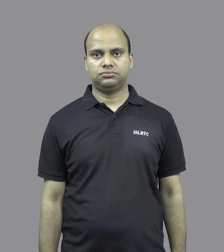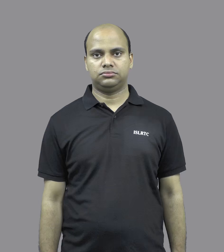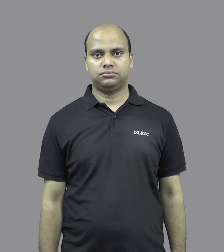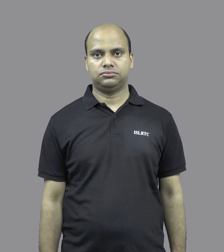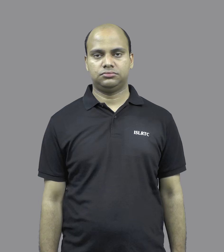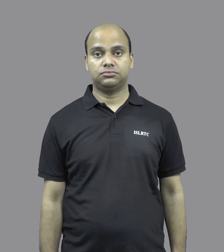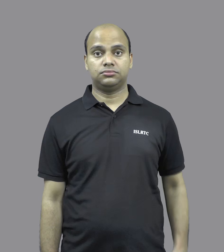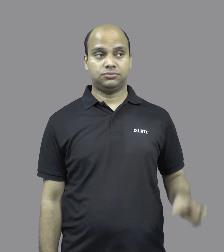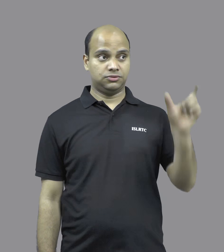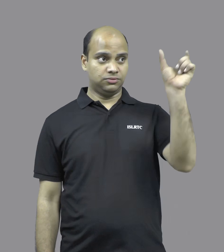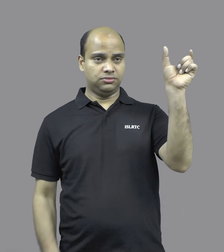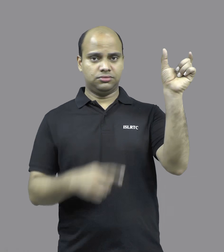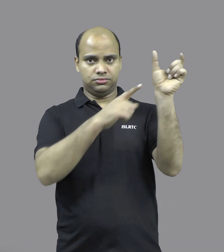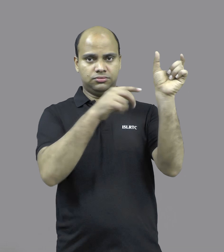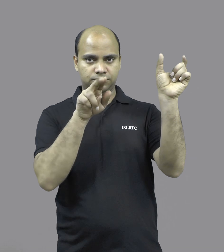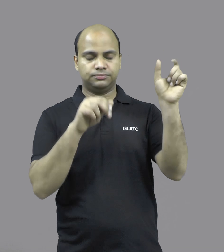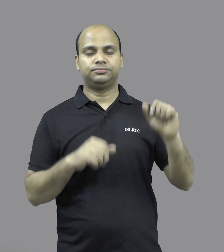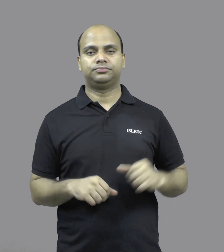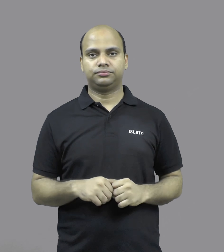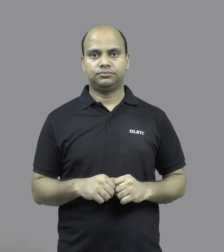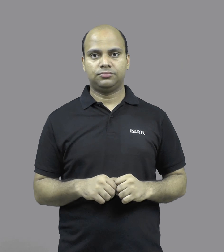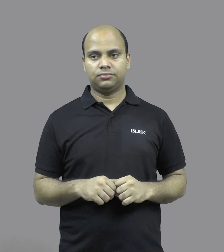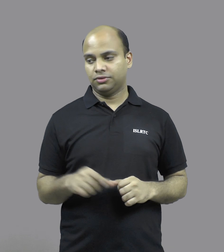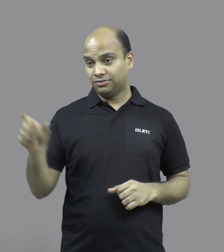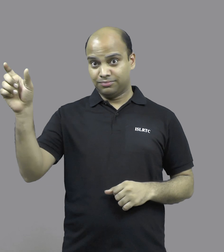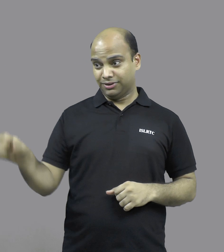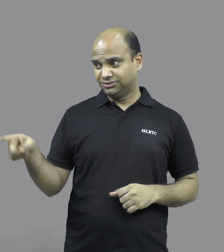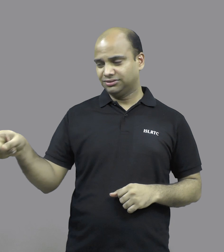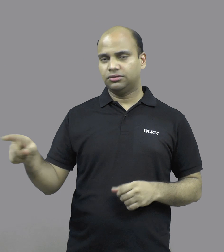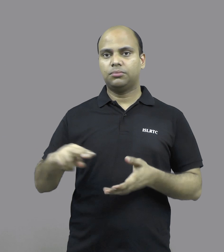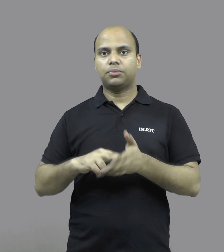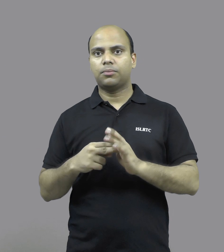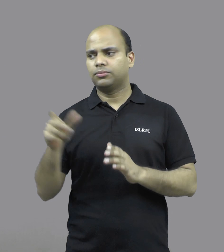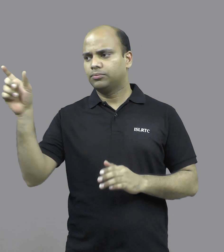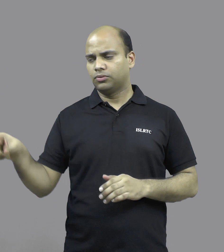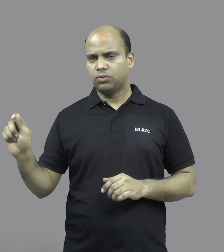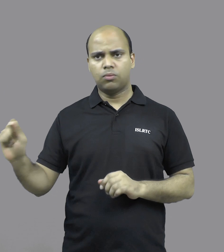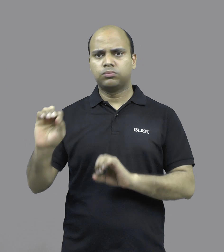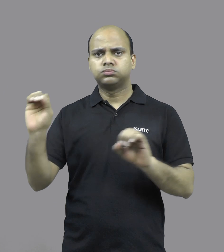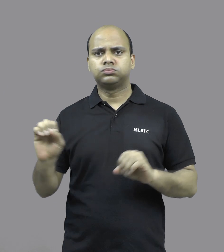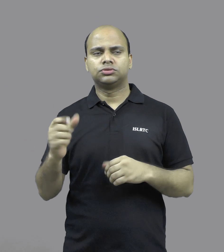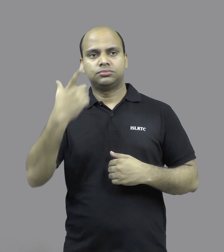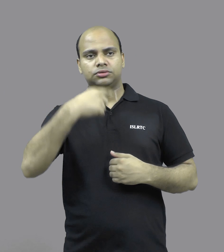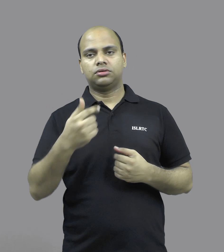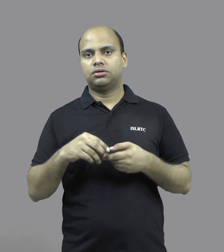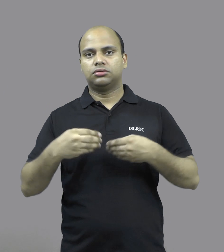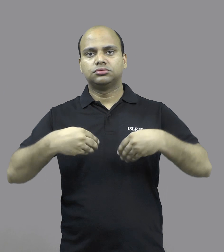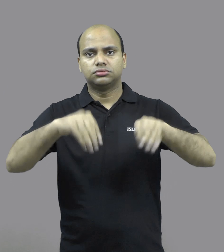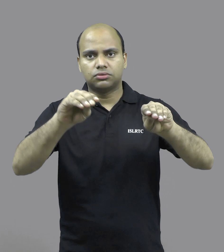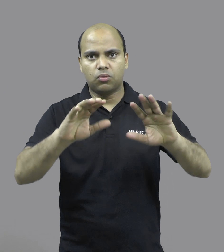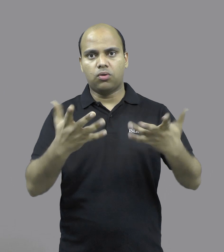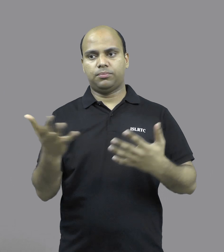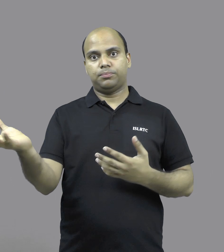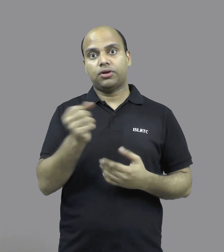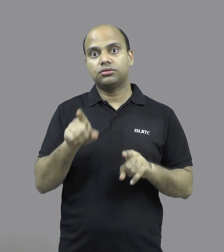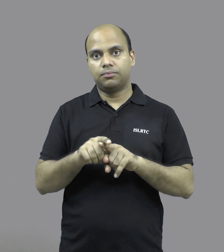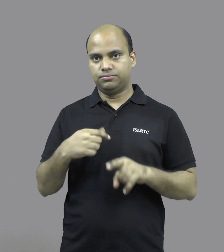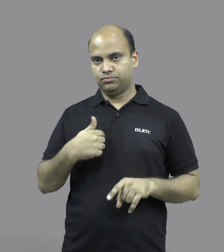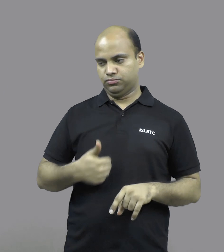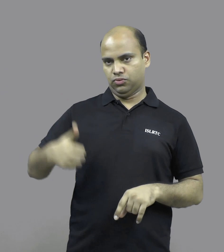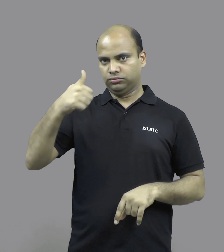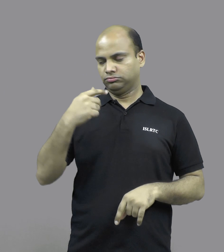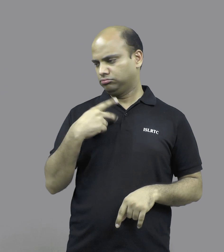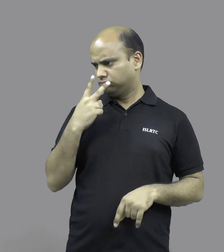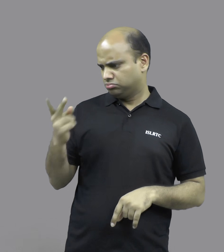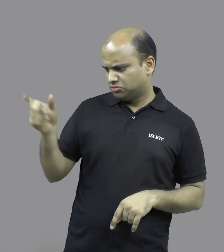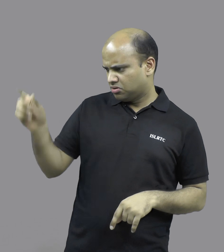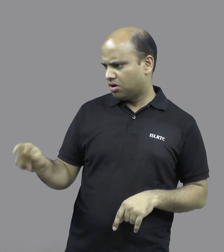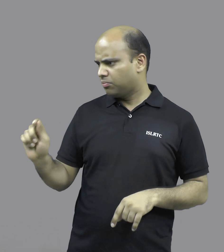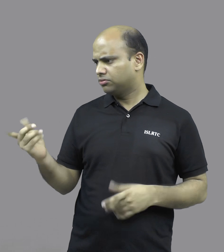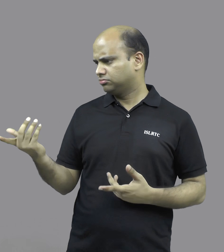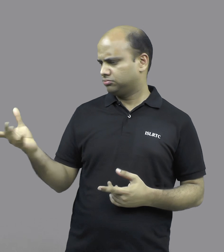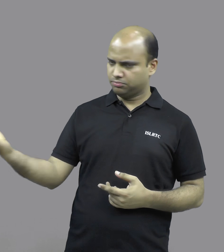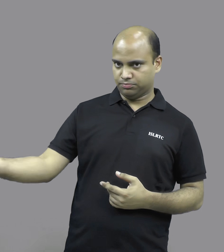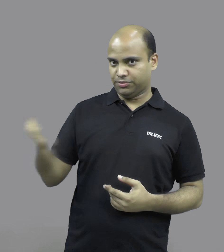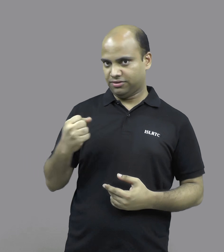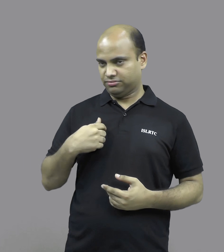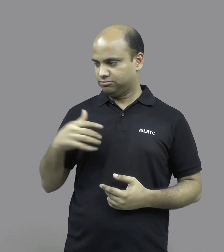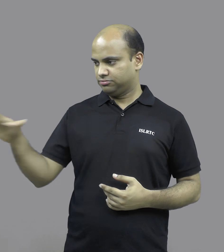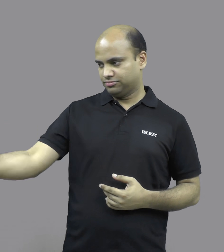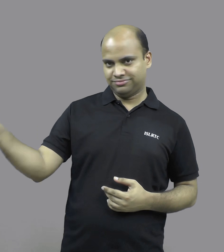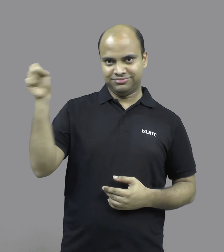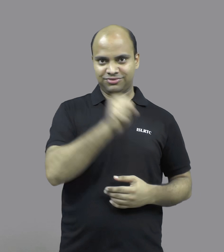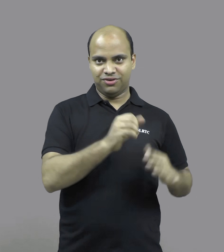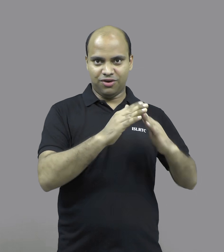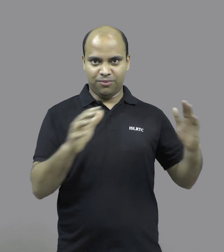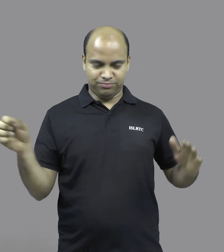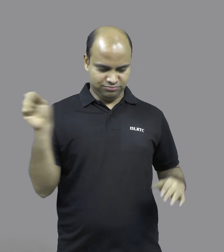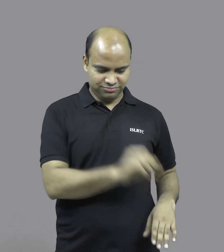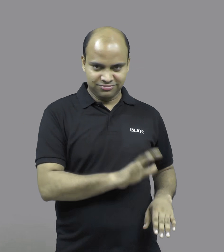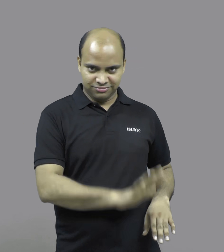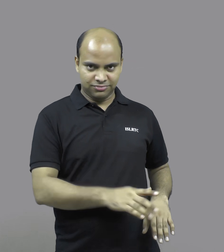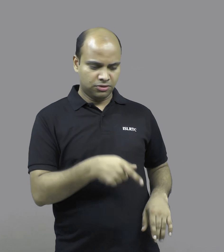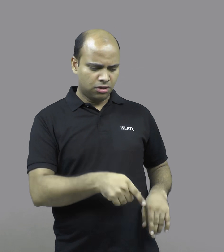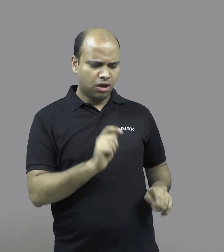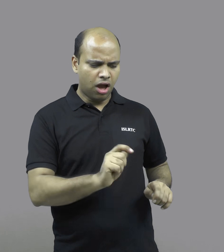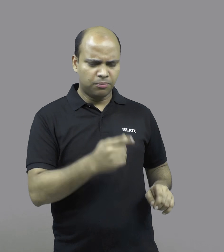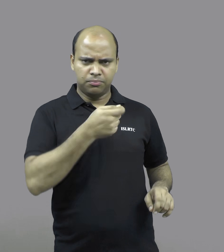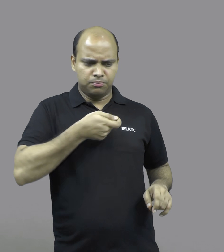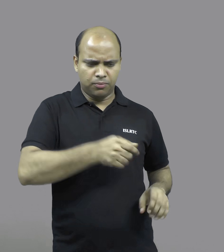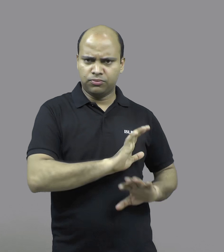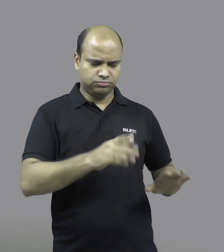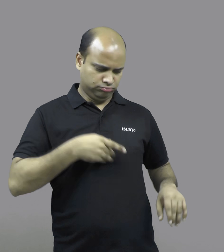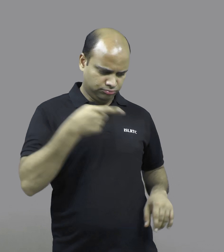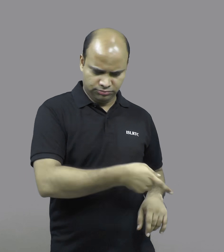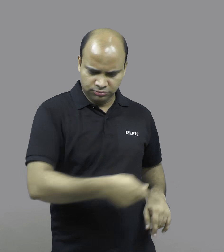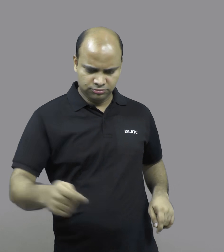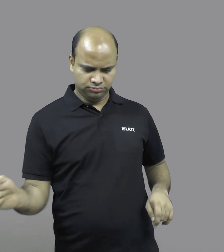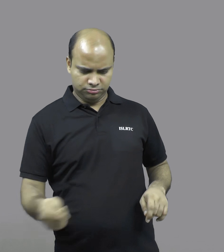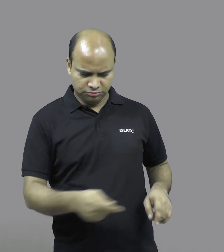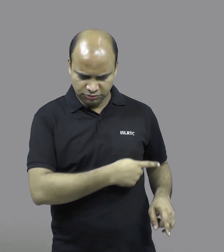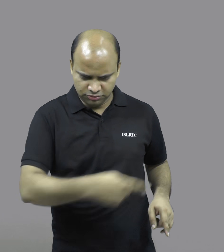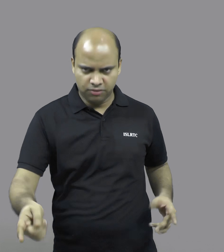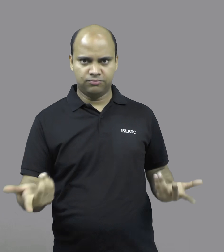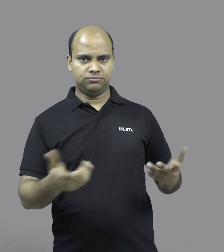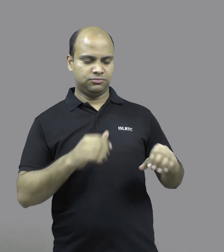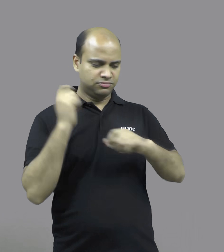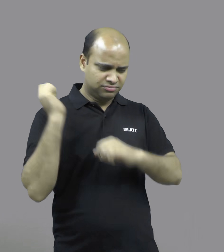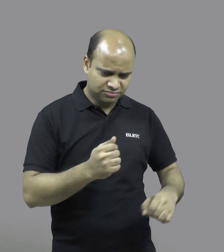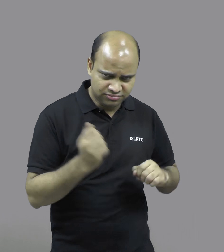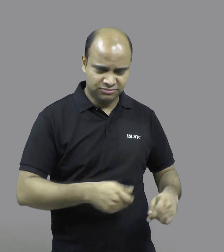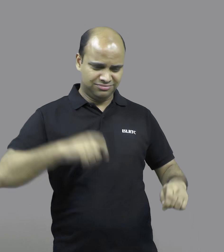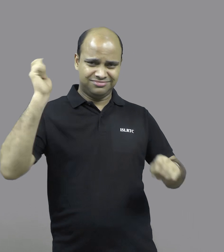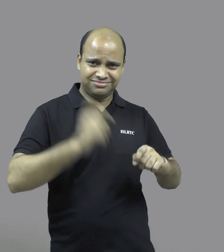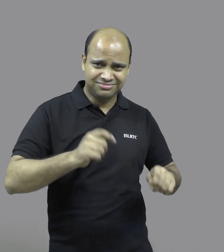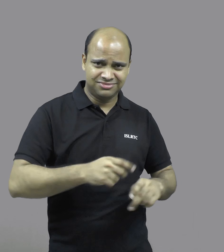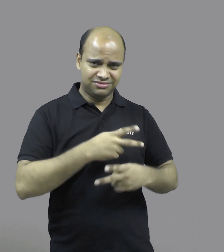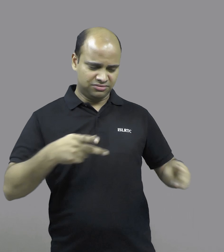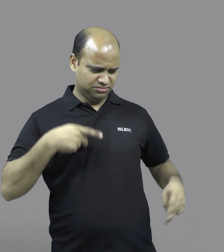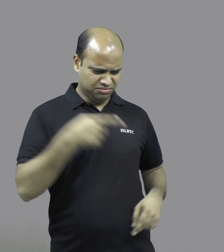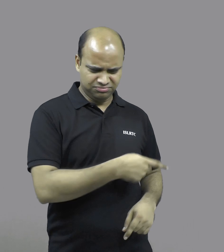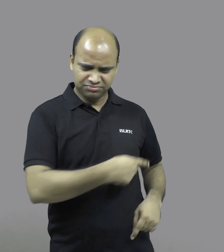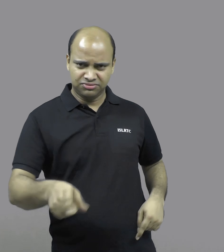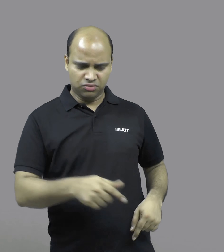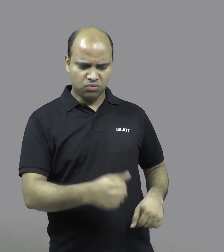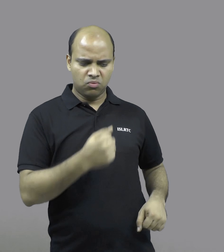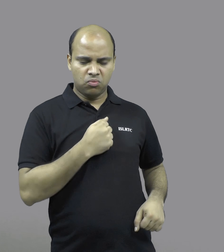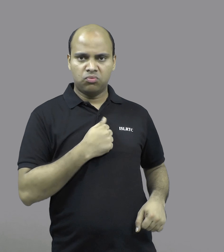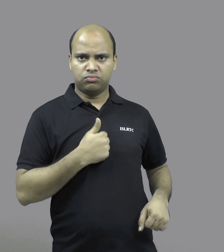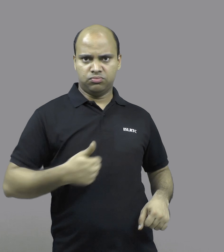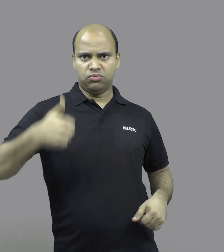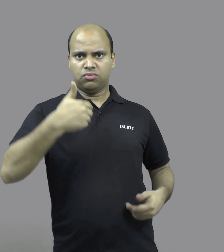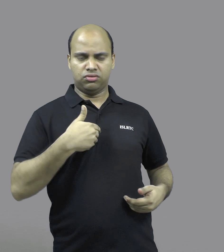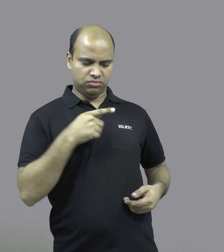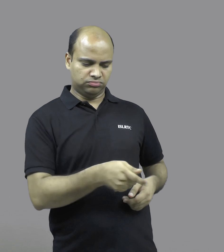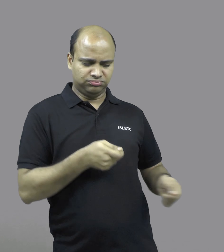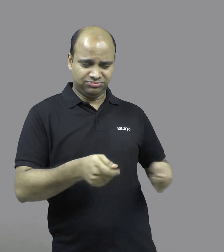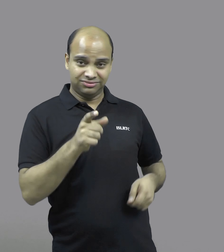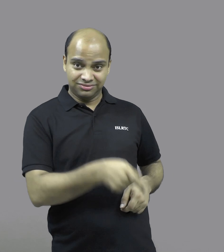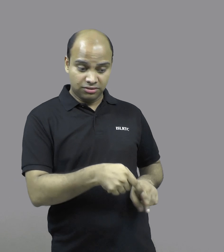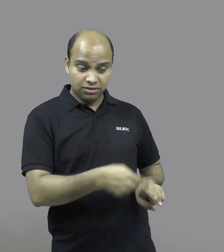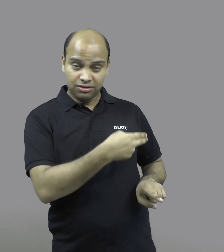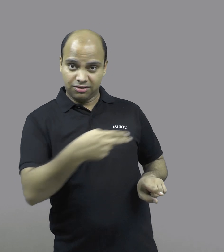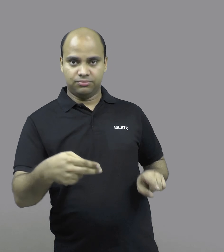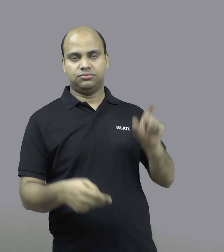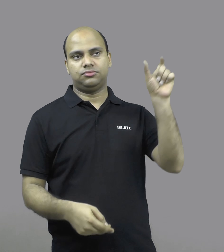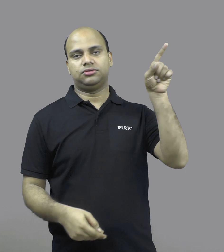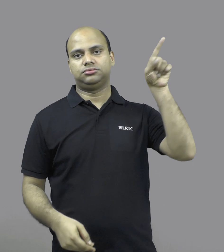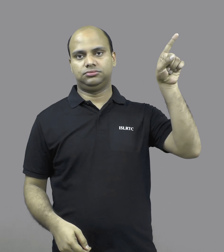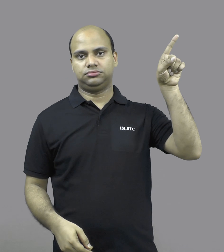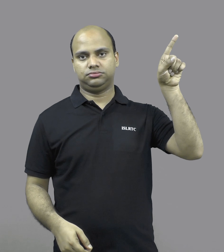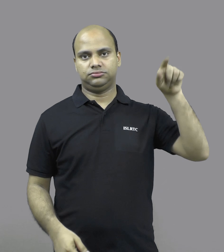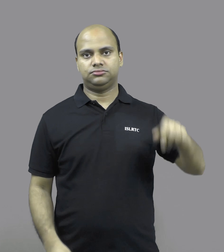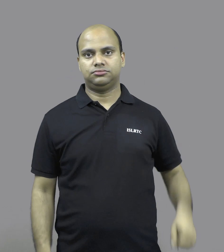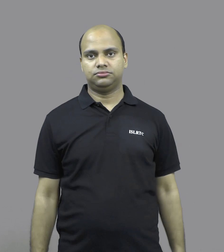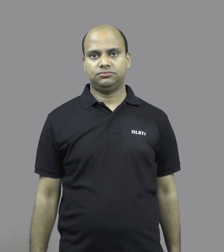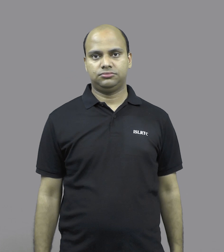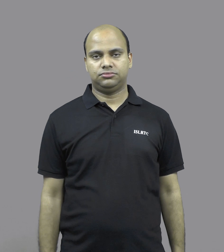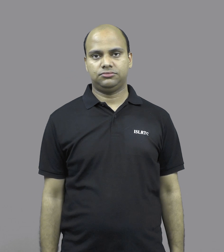Slave